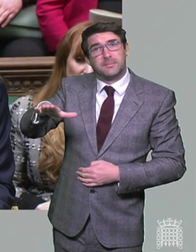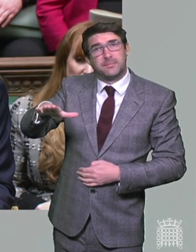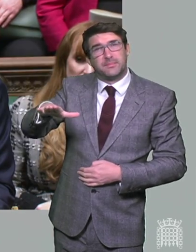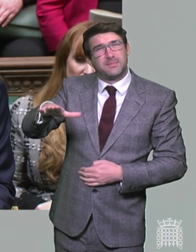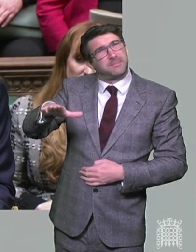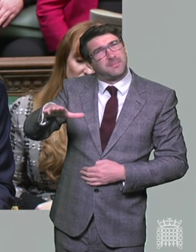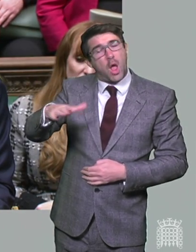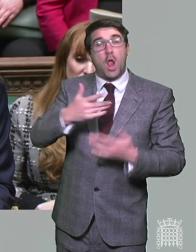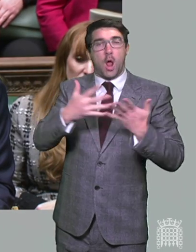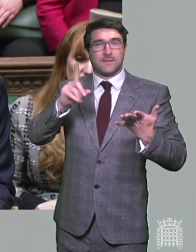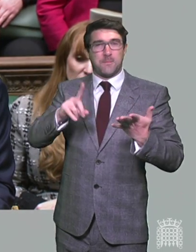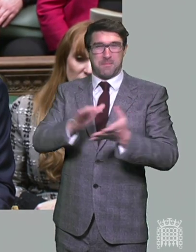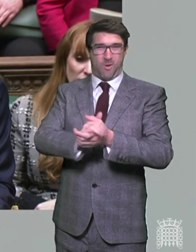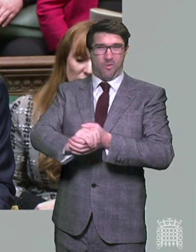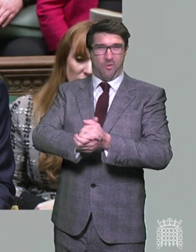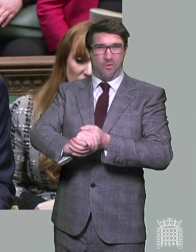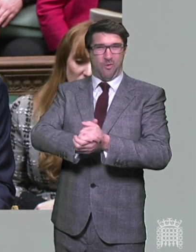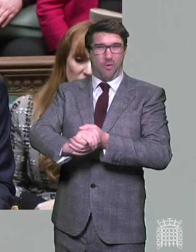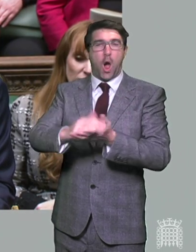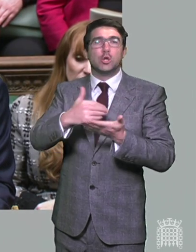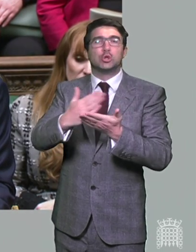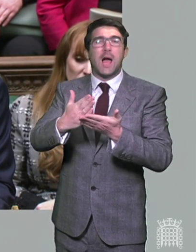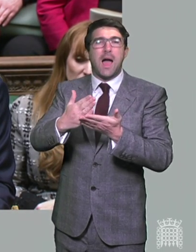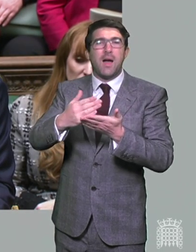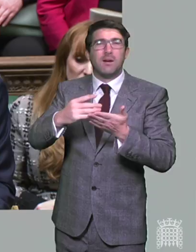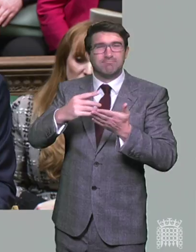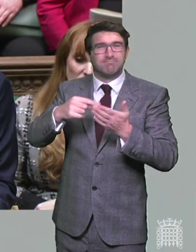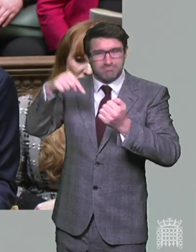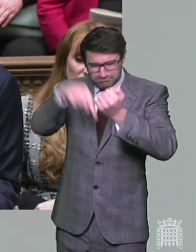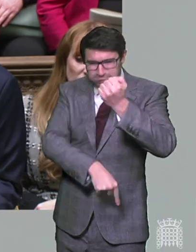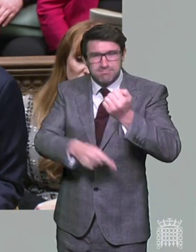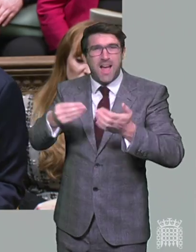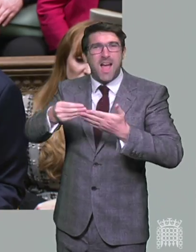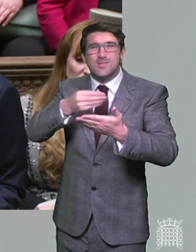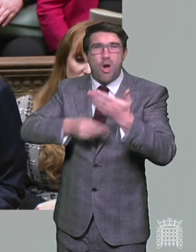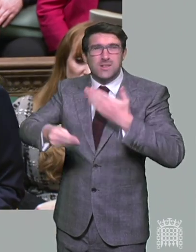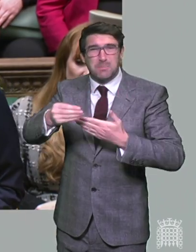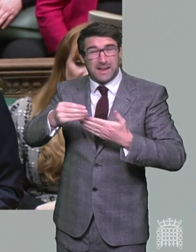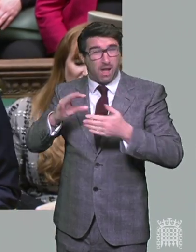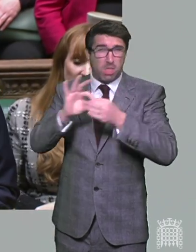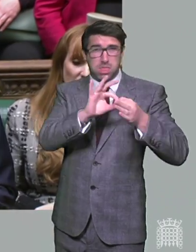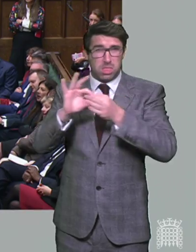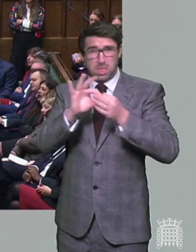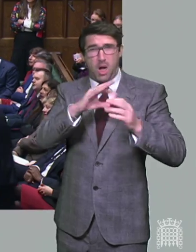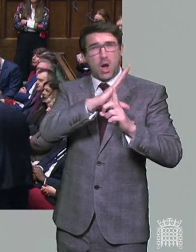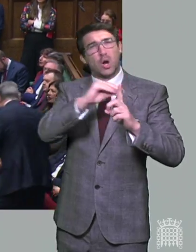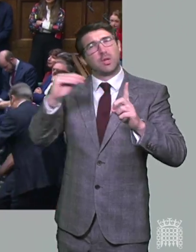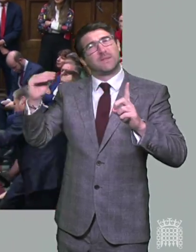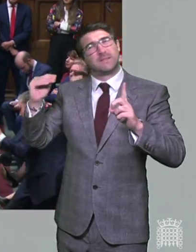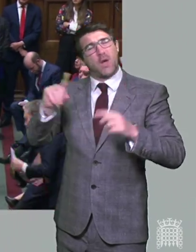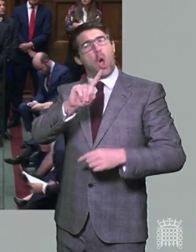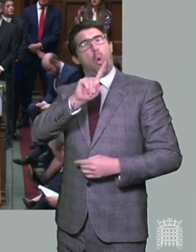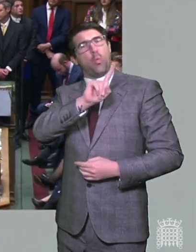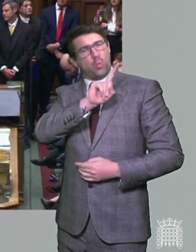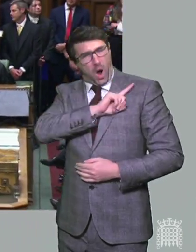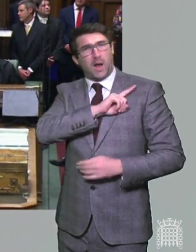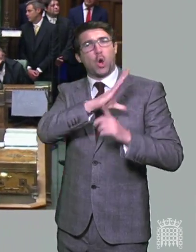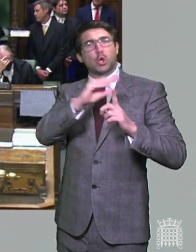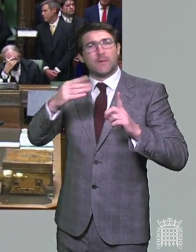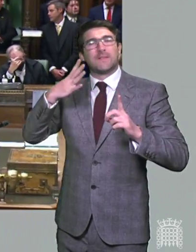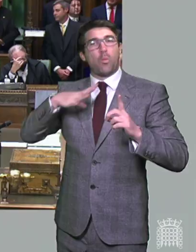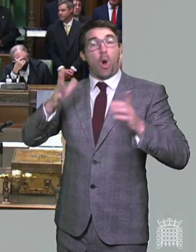Why does she expect working people to pick up the bill for her unfunded tax cuts for those at the top?